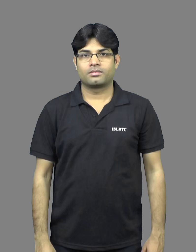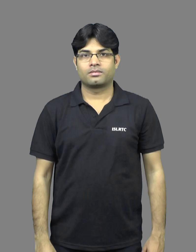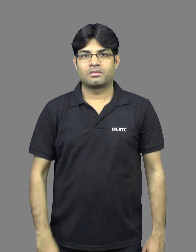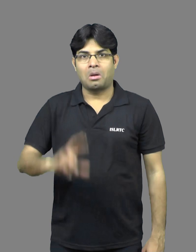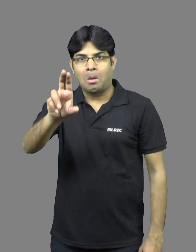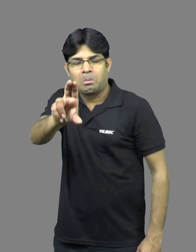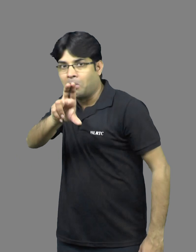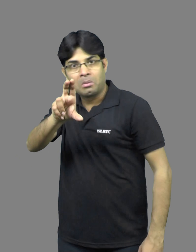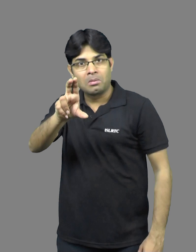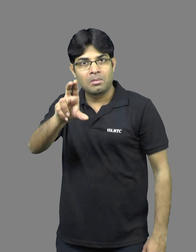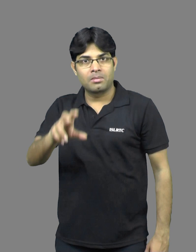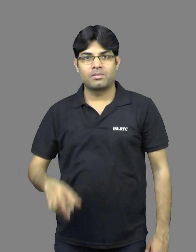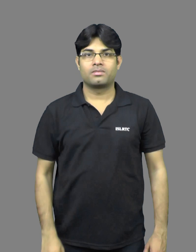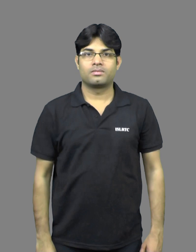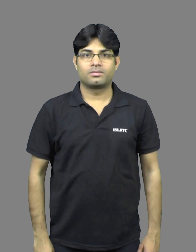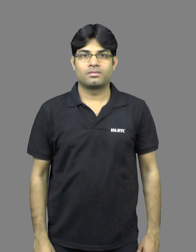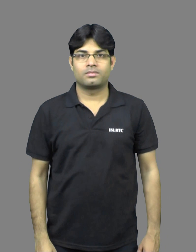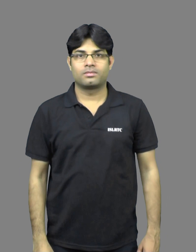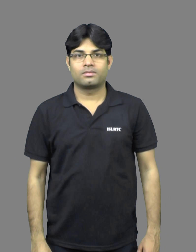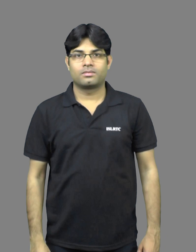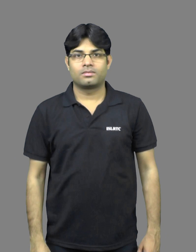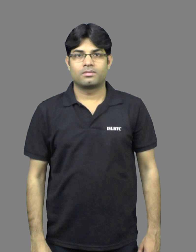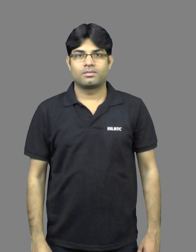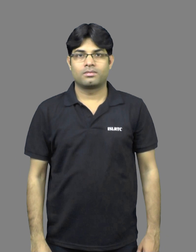Pace Bowling Fast Bowling